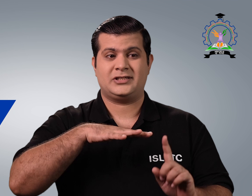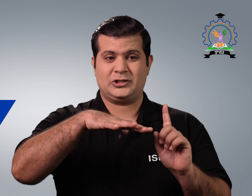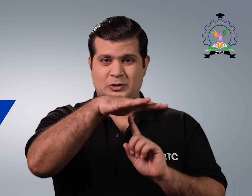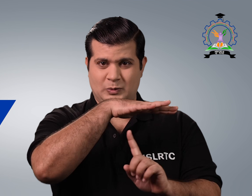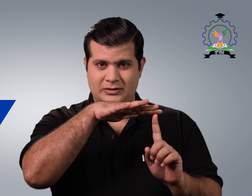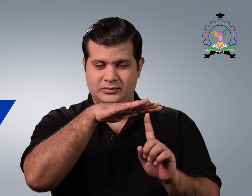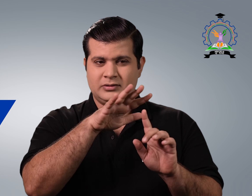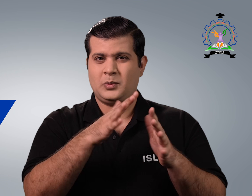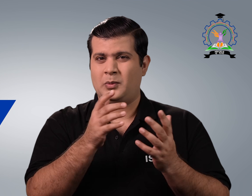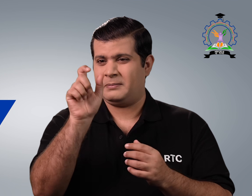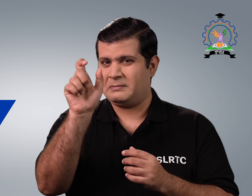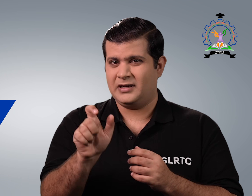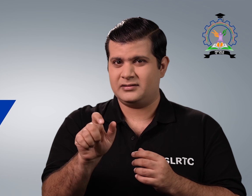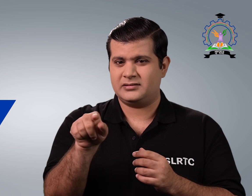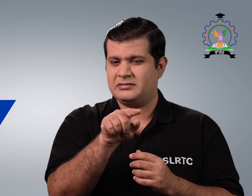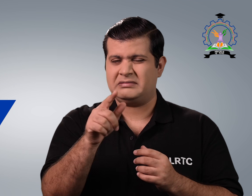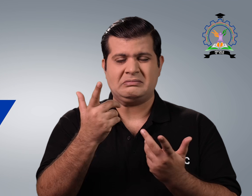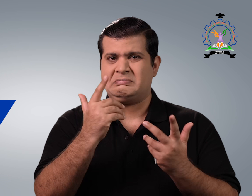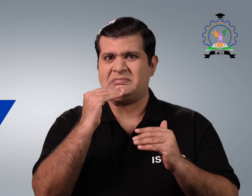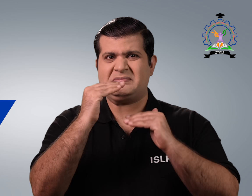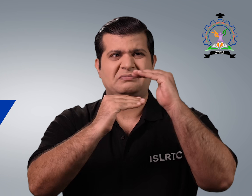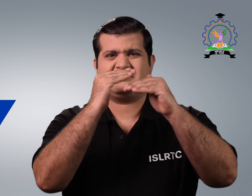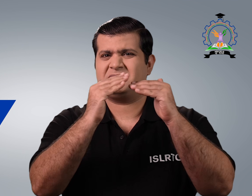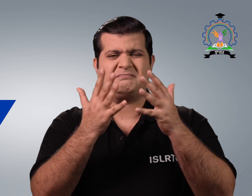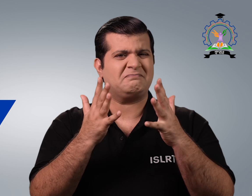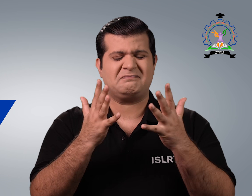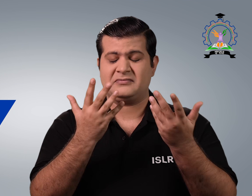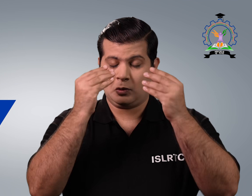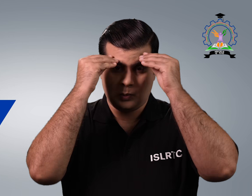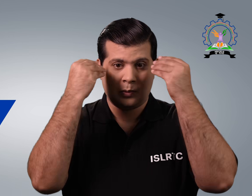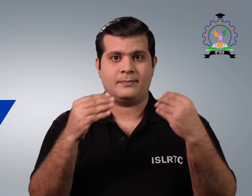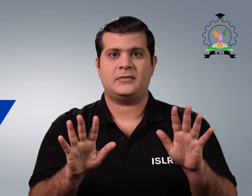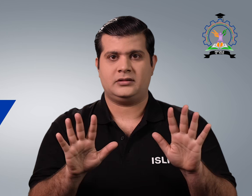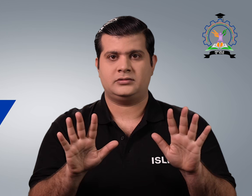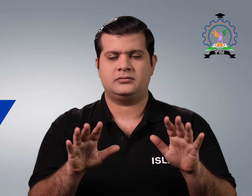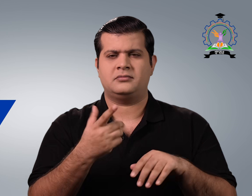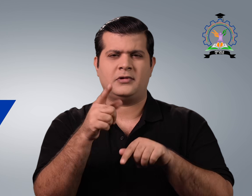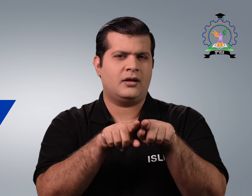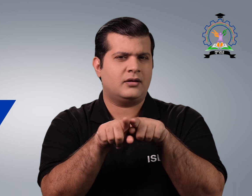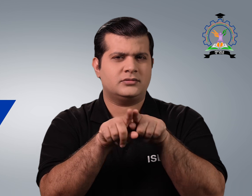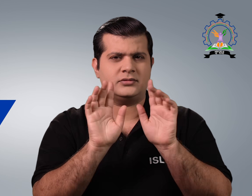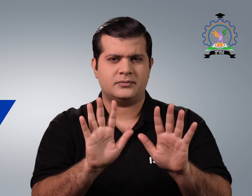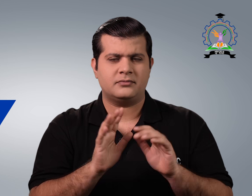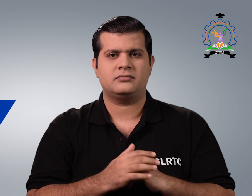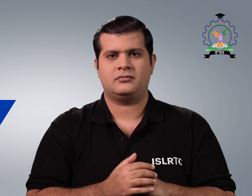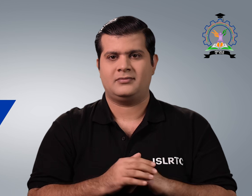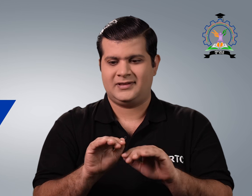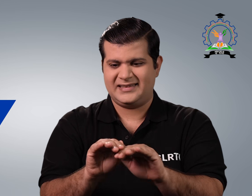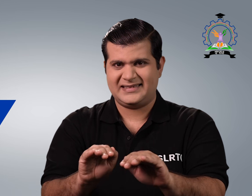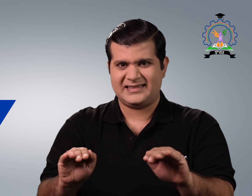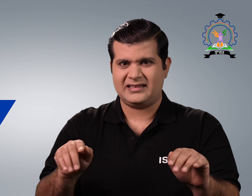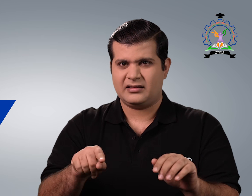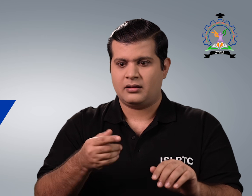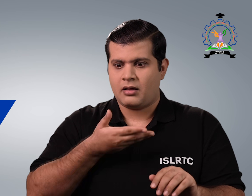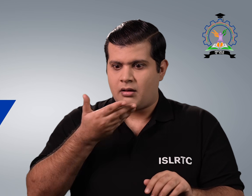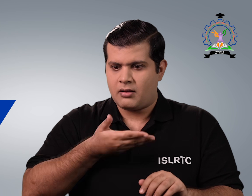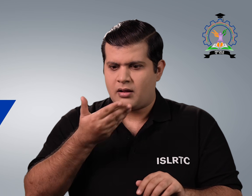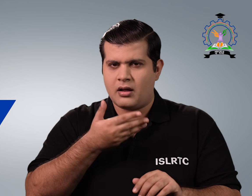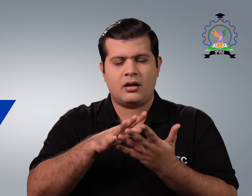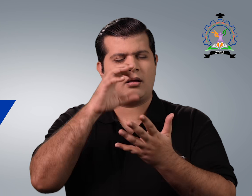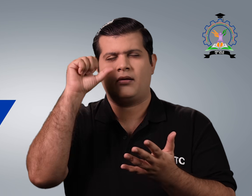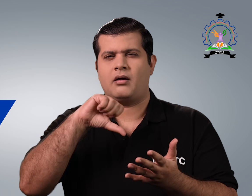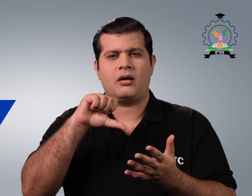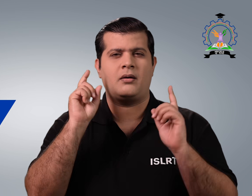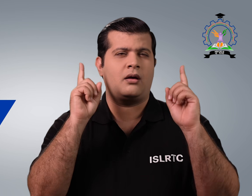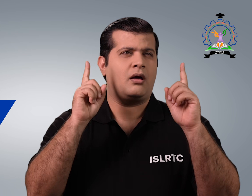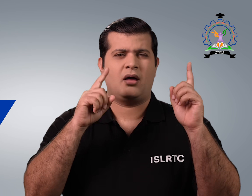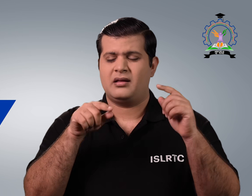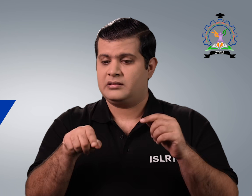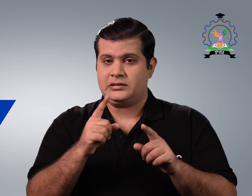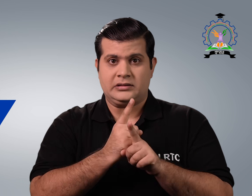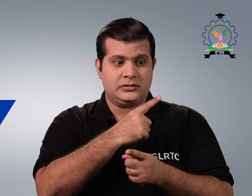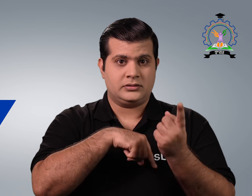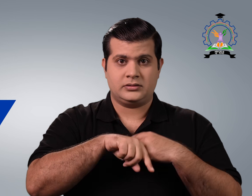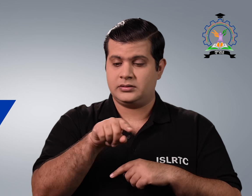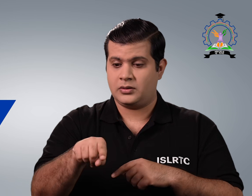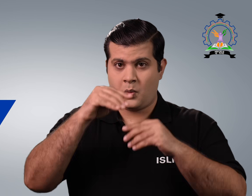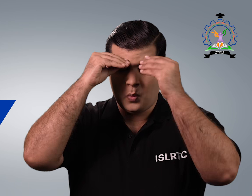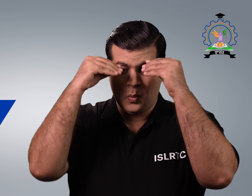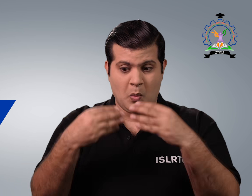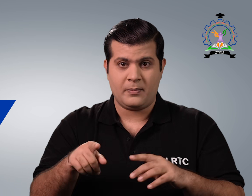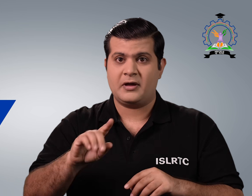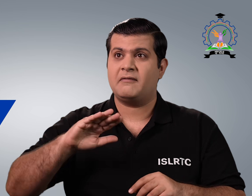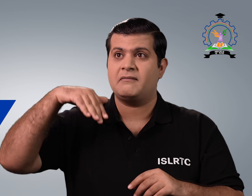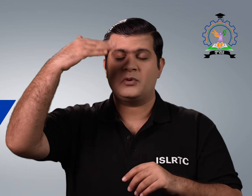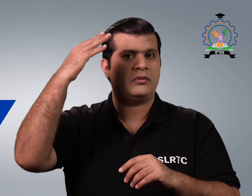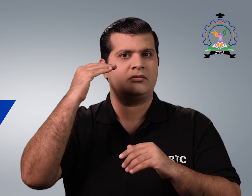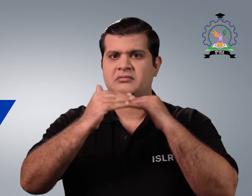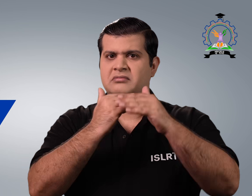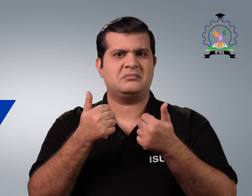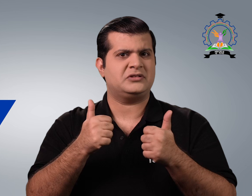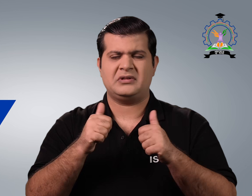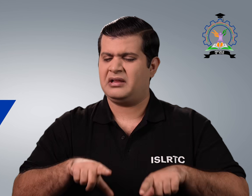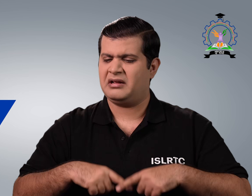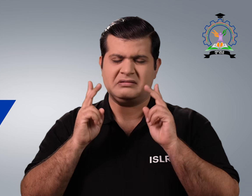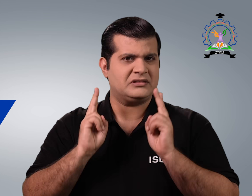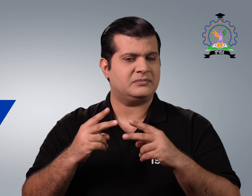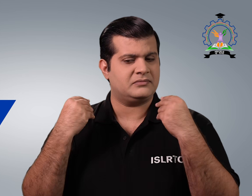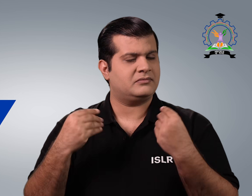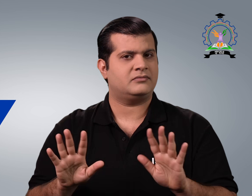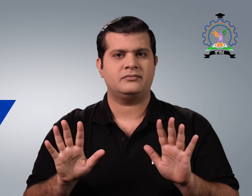Having no hope that a situation or individual will get better. For example - The teacher teaches the students, but still they don't understand. The teacher then tells the students that they are hopeless and will never succeed in future.